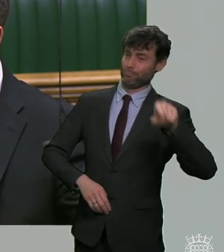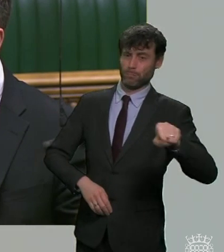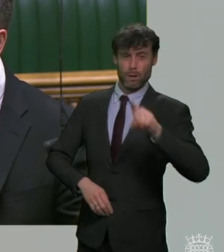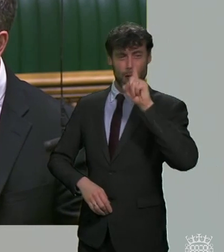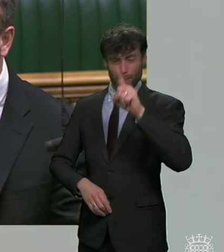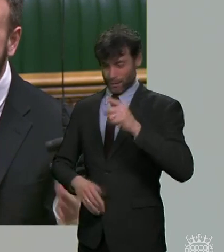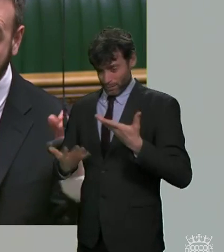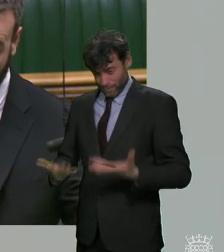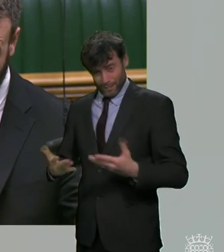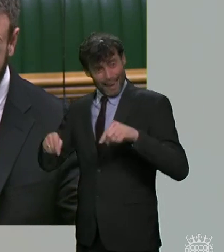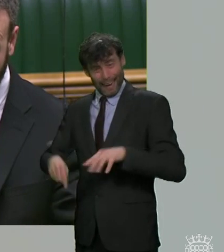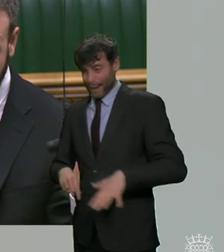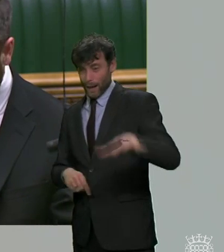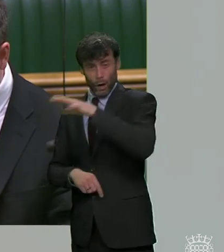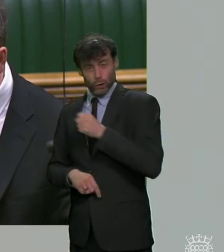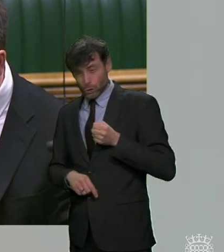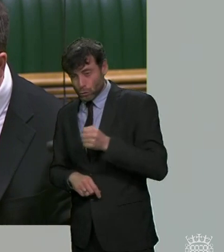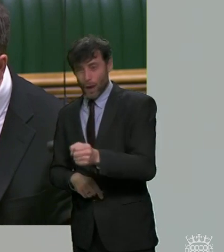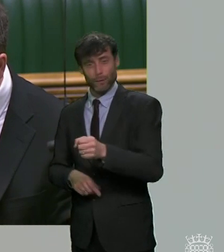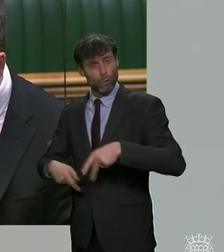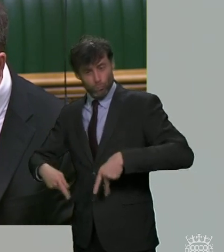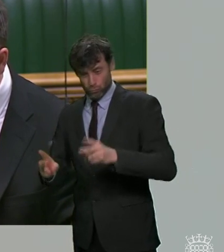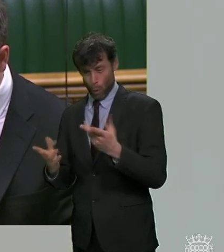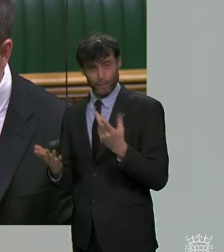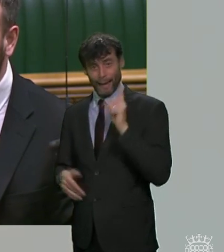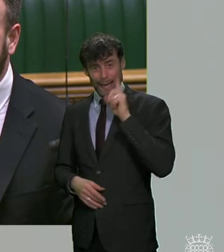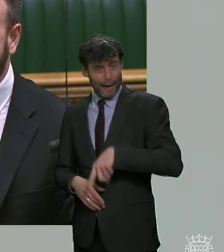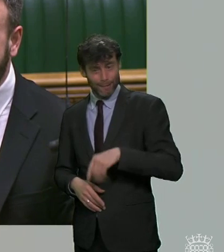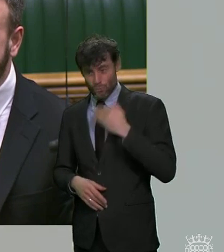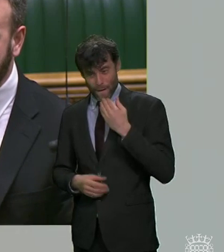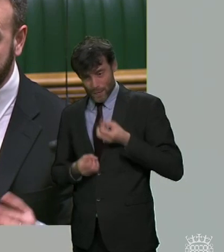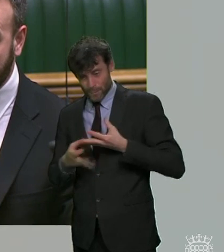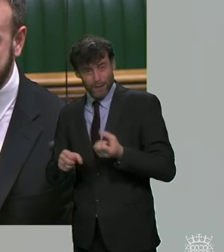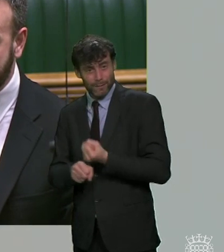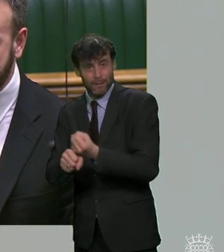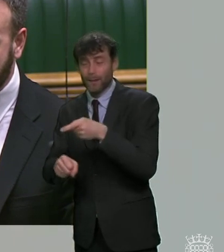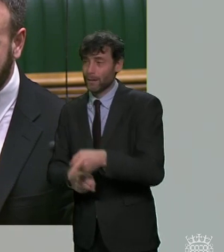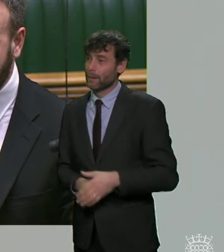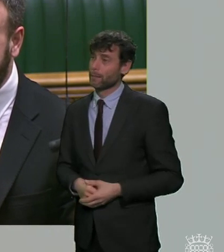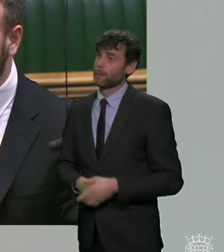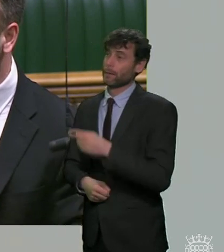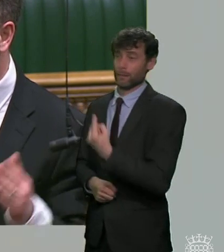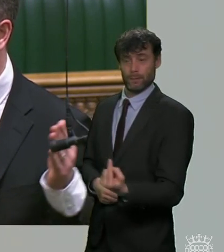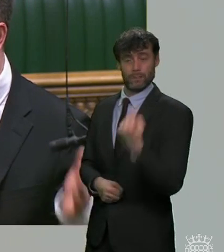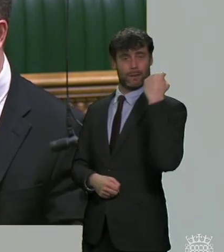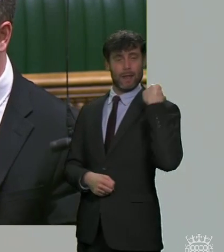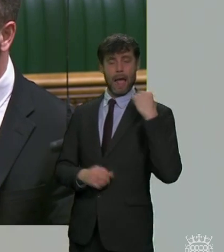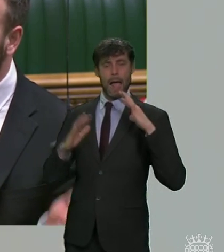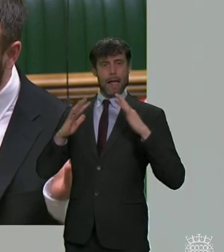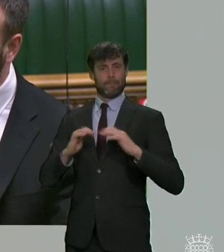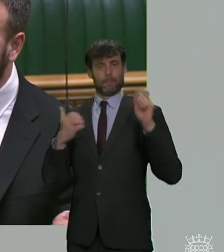The Conservative party got a grand total of 2,399 votes at the last Assembly election.